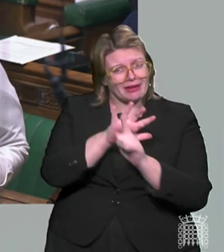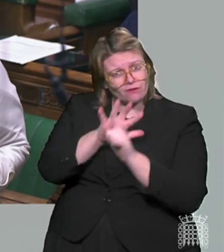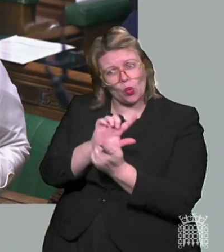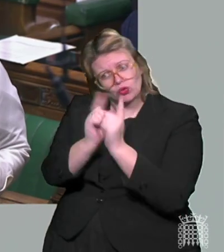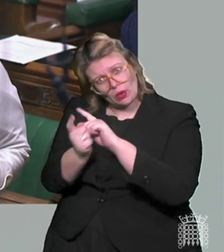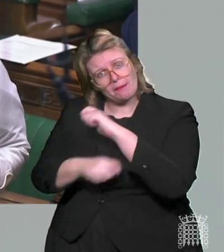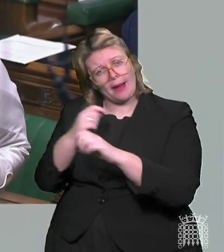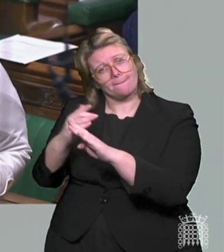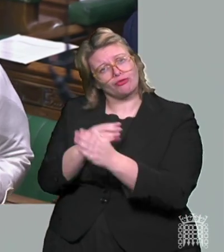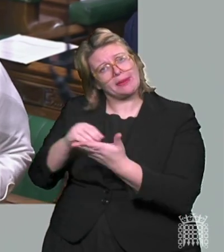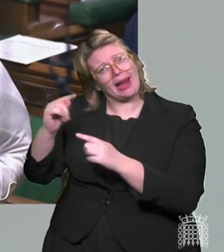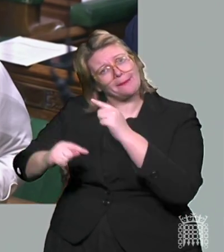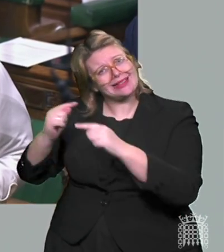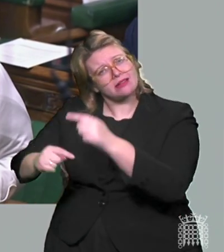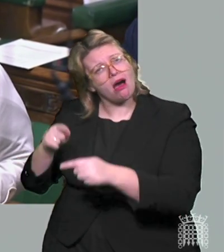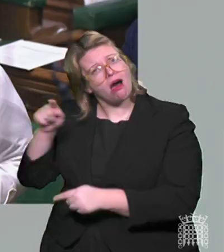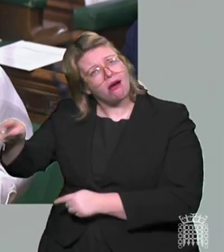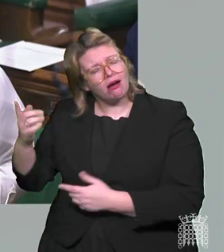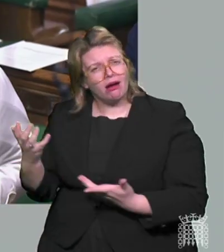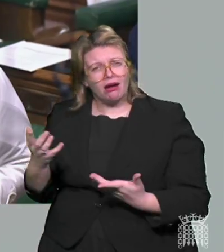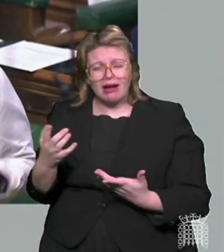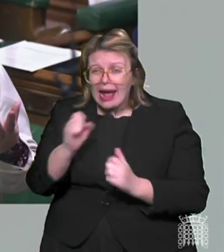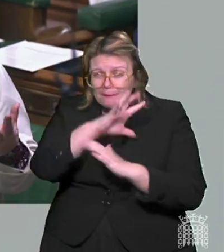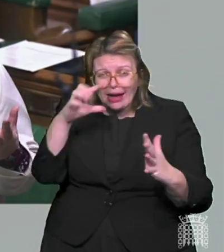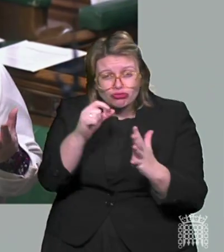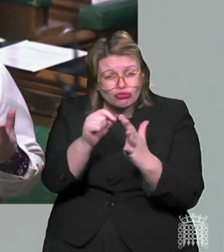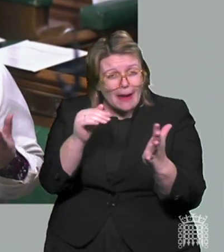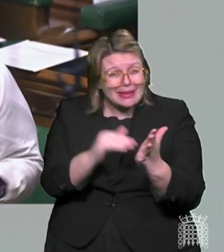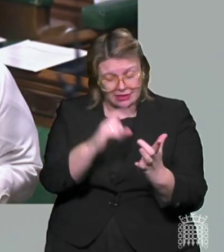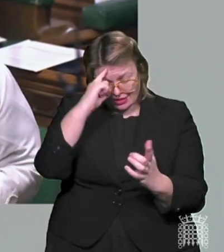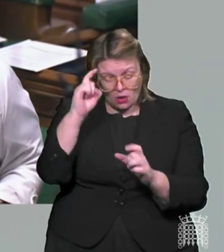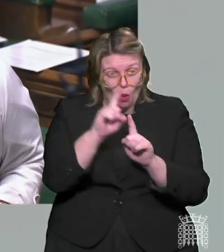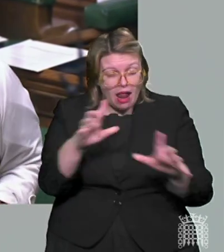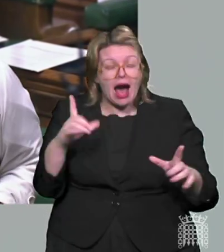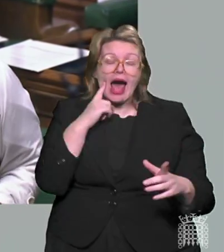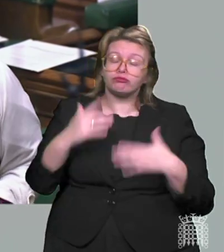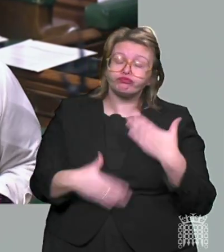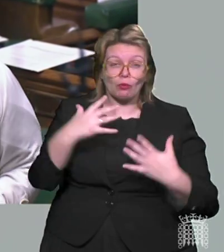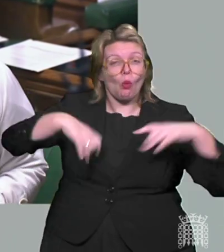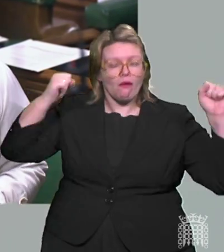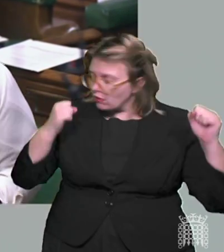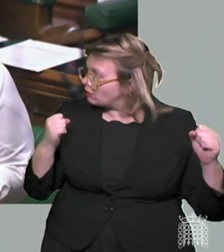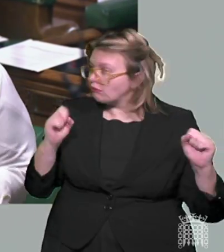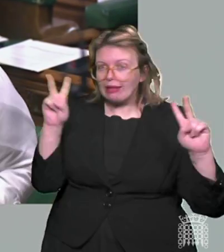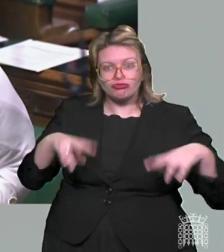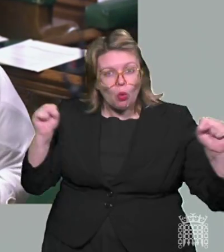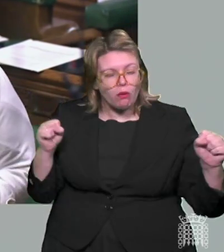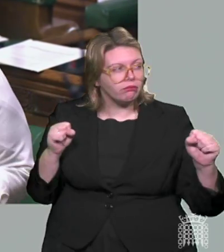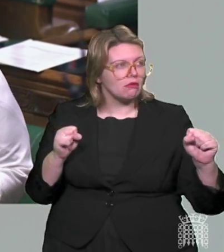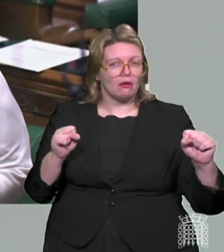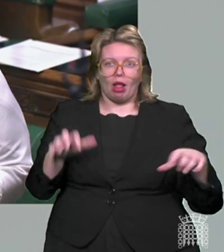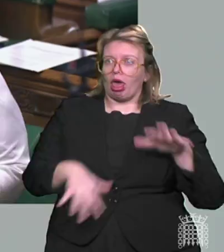Can the Prime Minister even begin to imagine how terrifying that moment is, when the lights go out and everything shuts down?